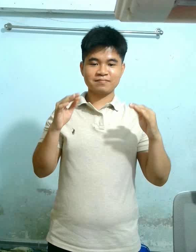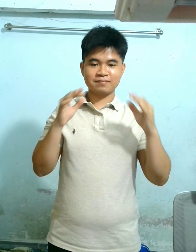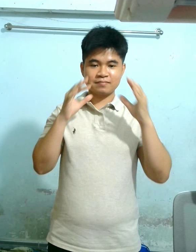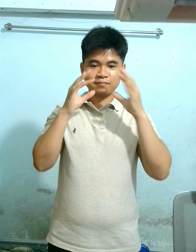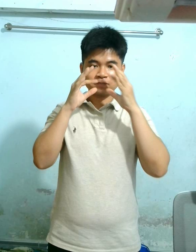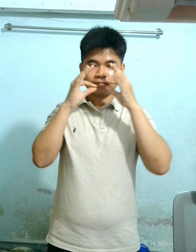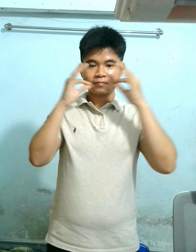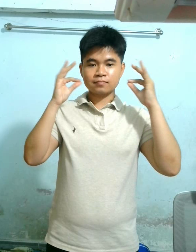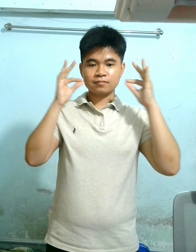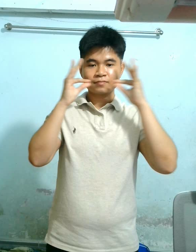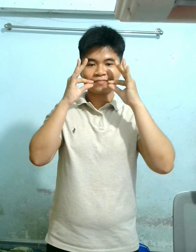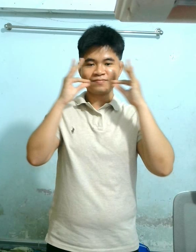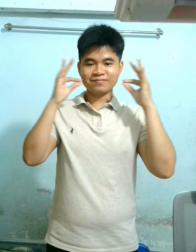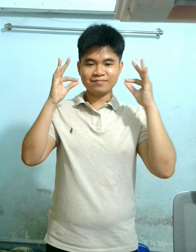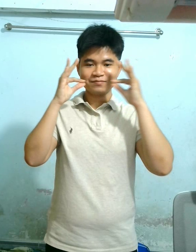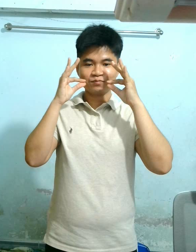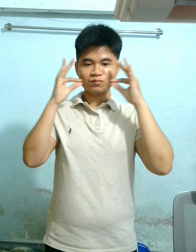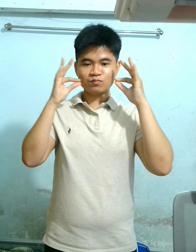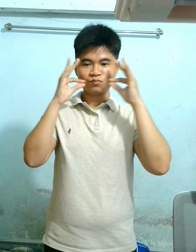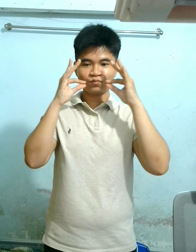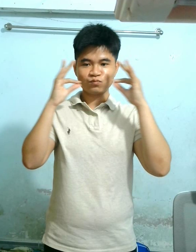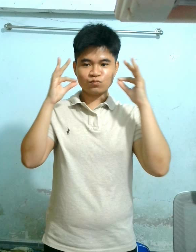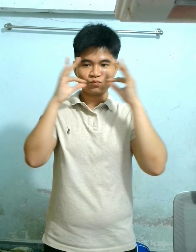meo